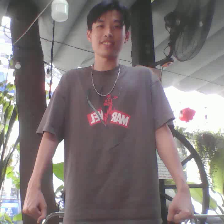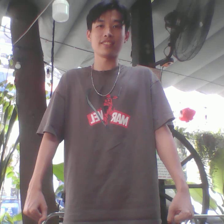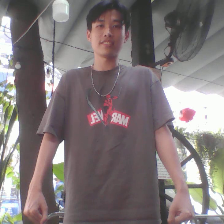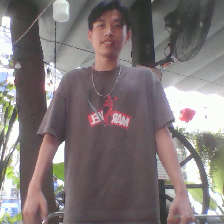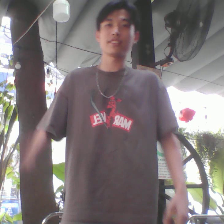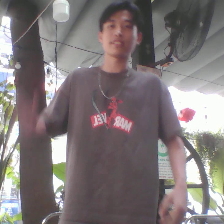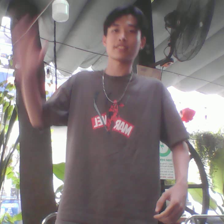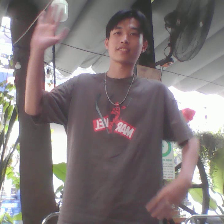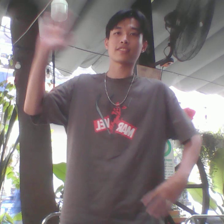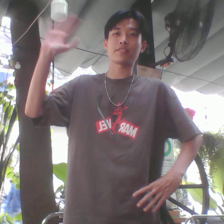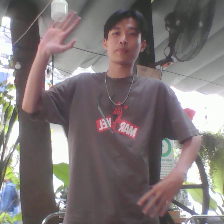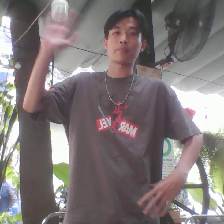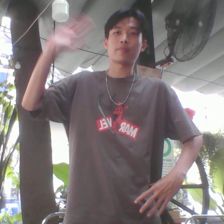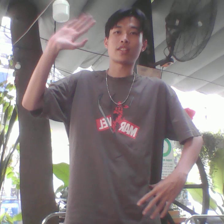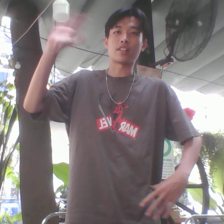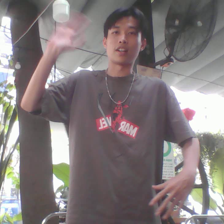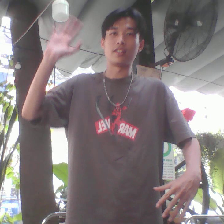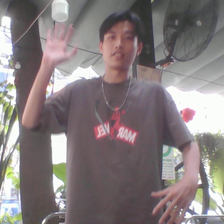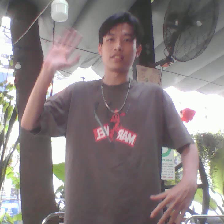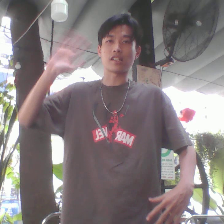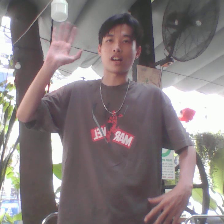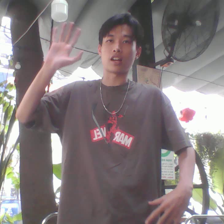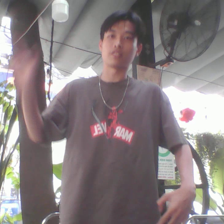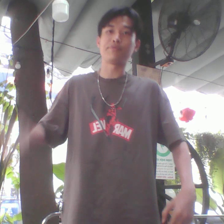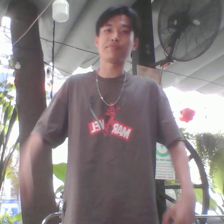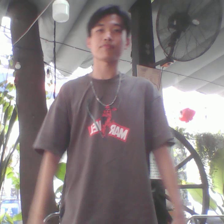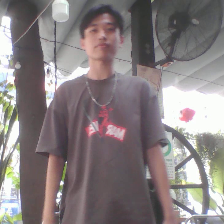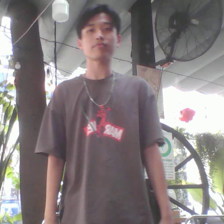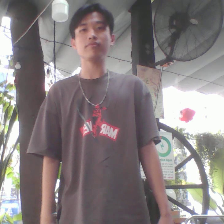xin chào